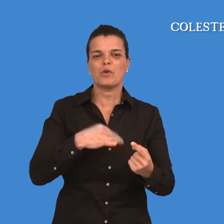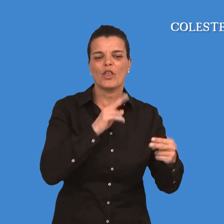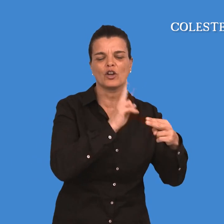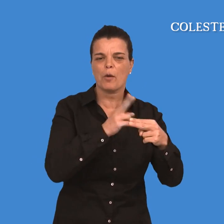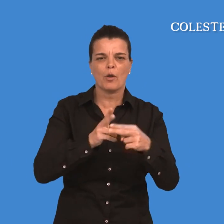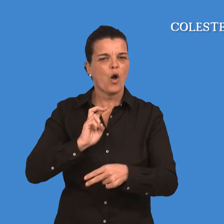nombre